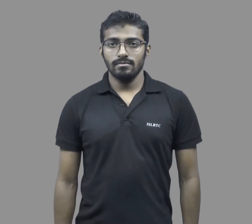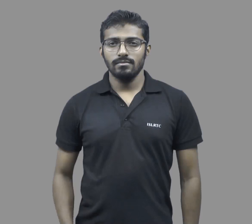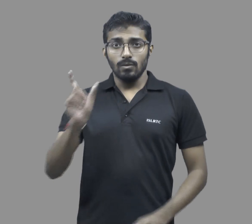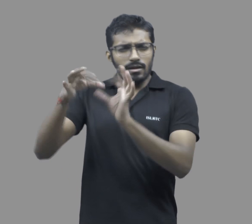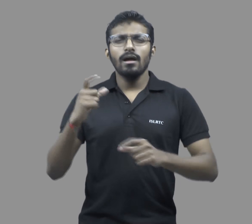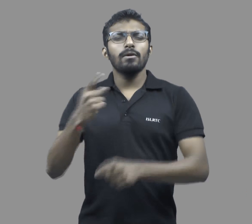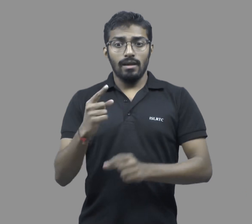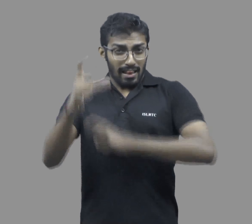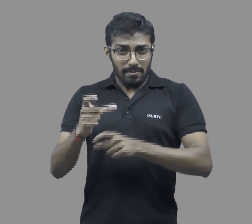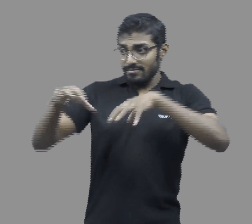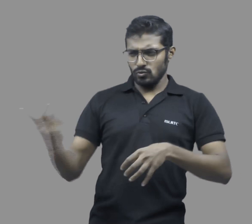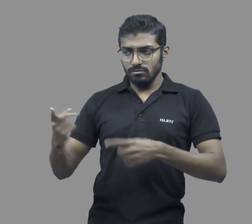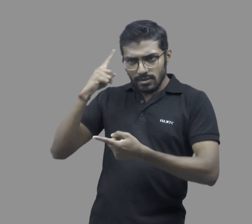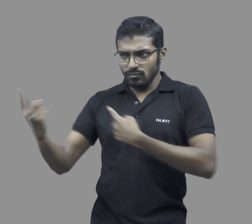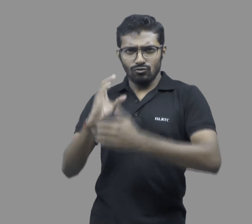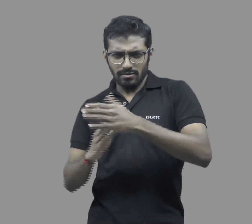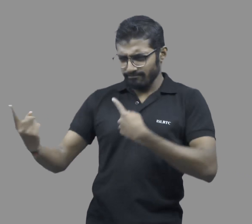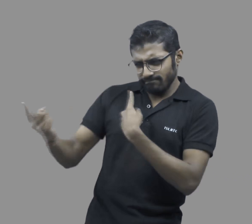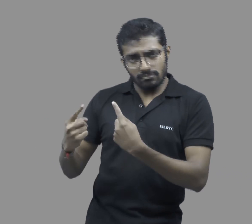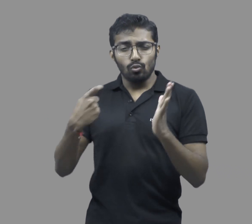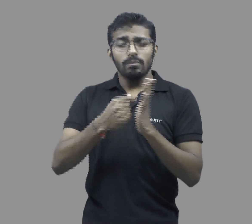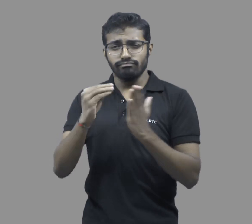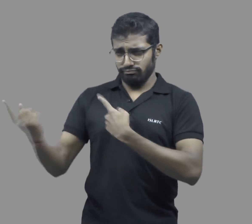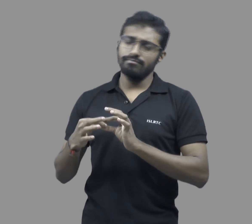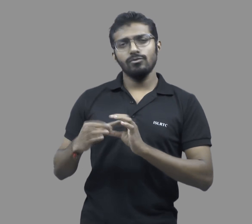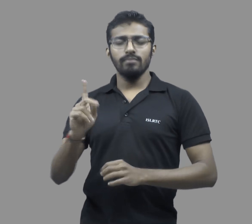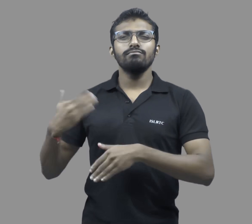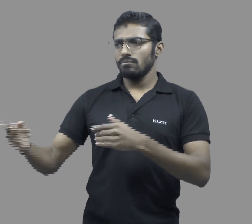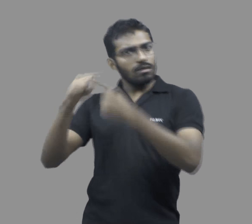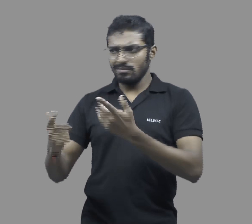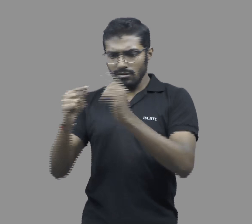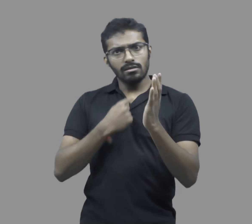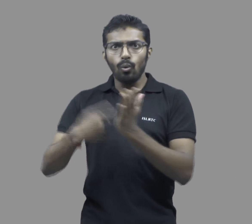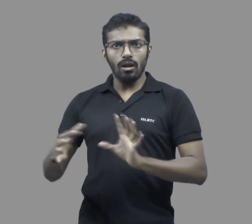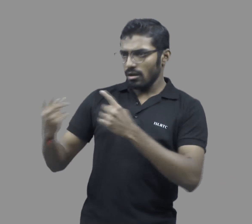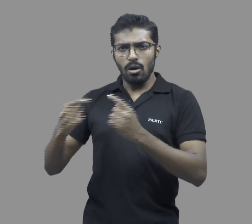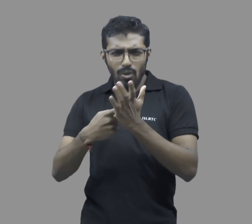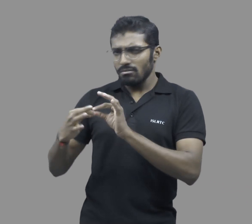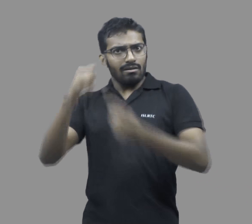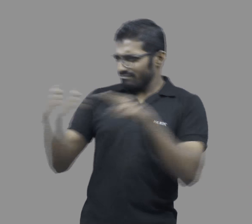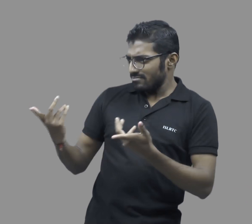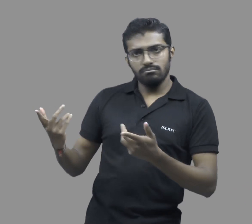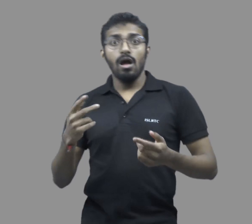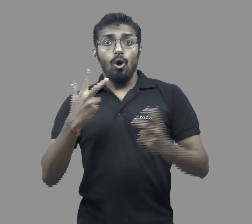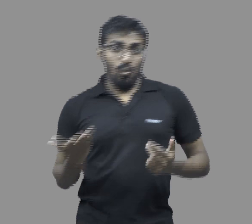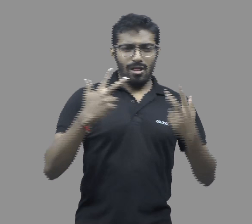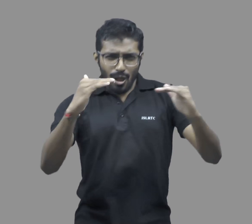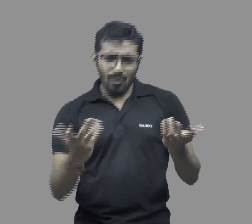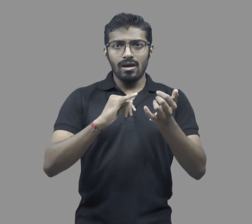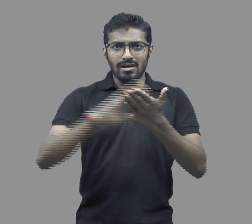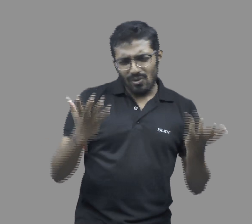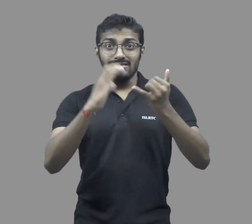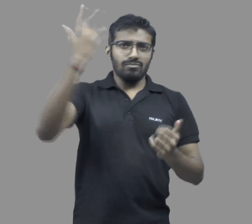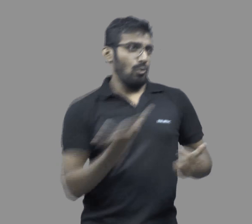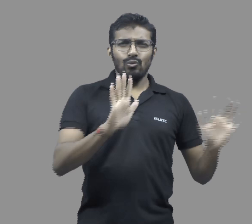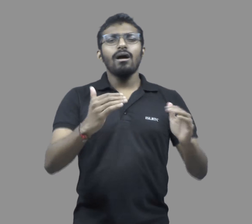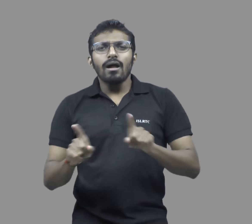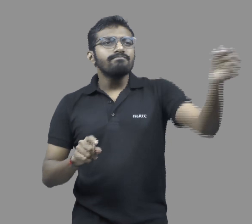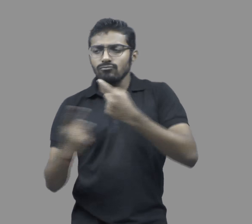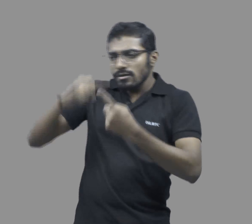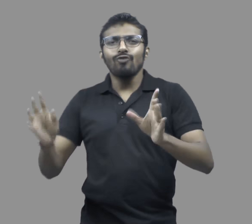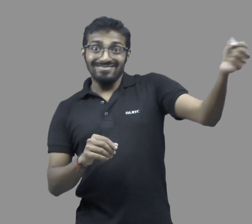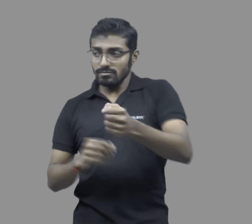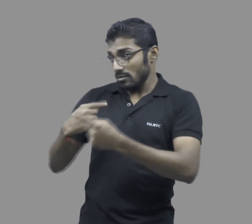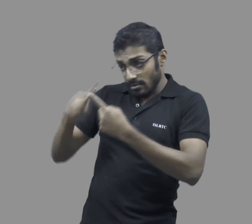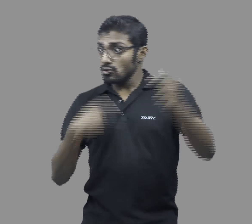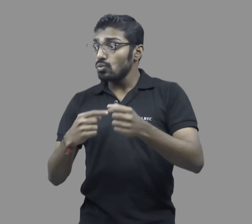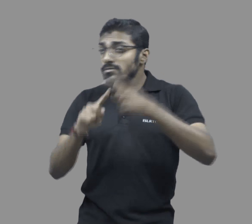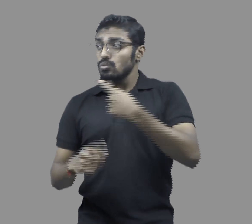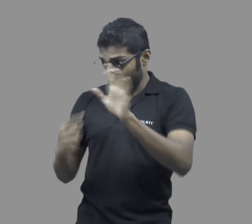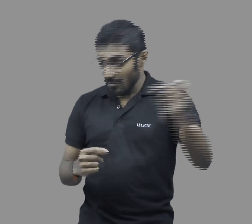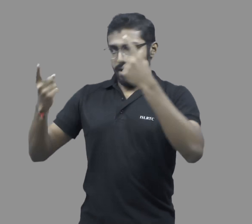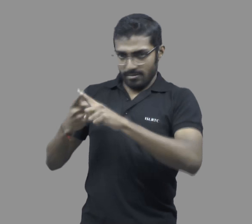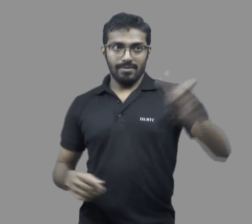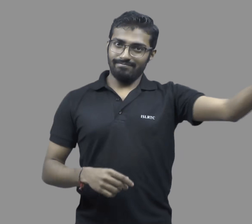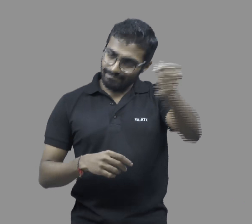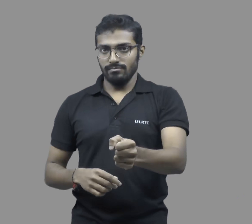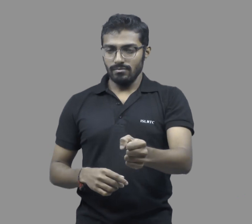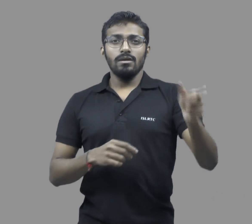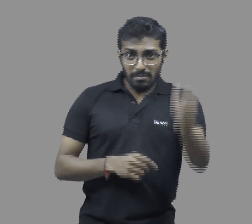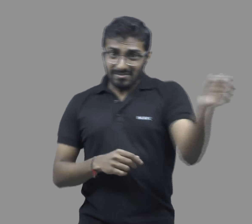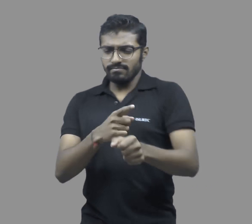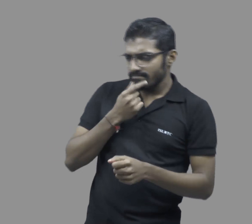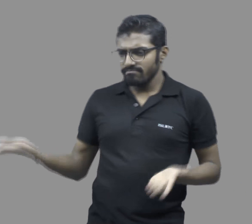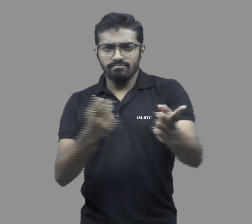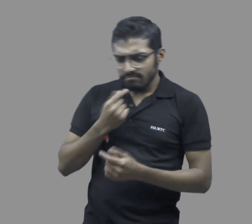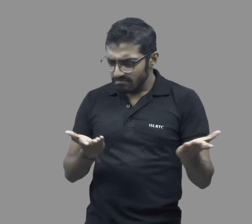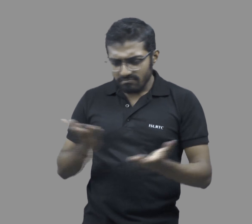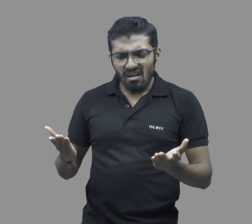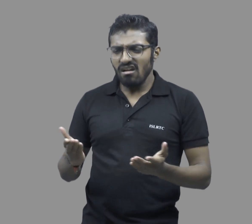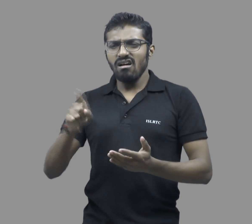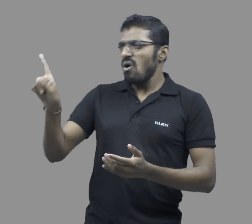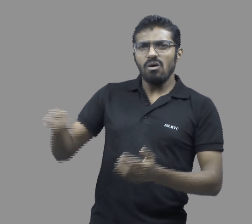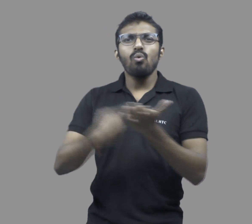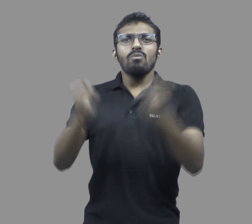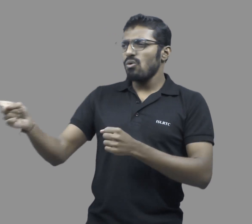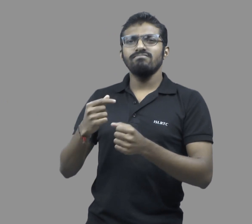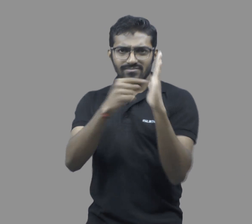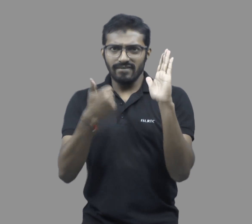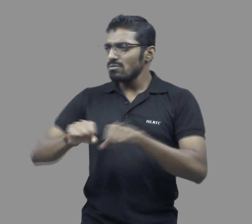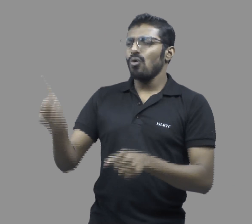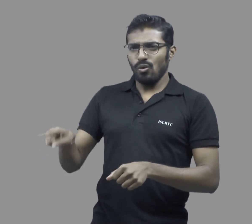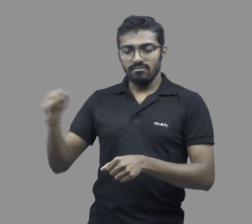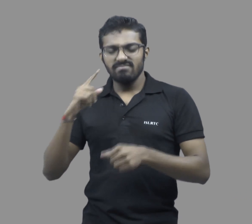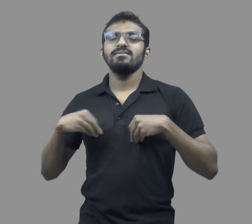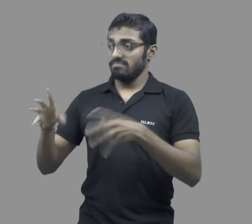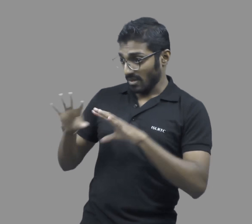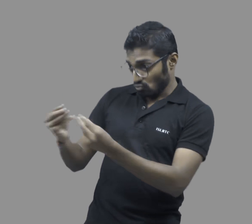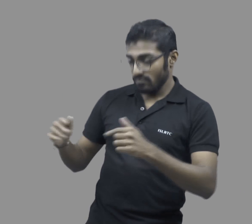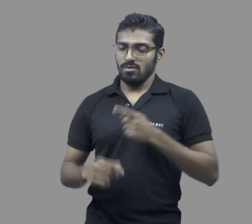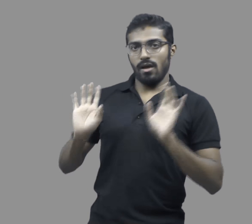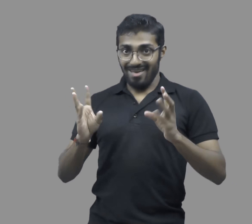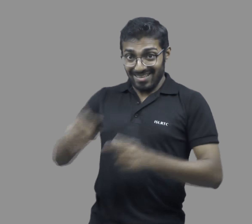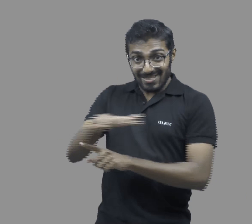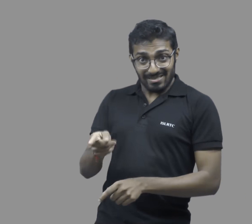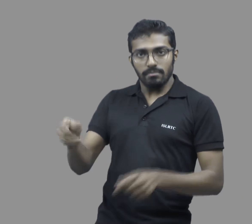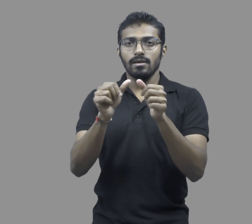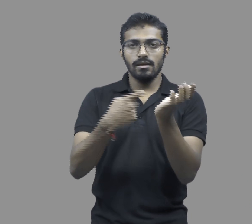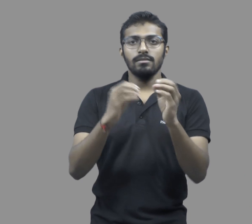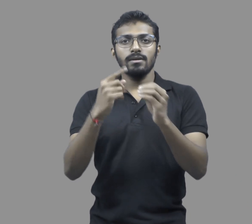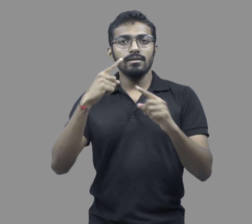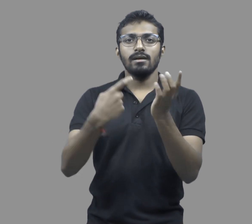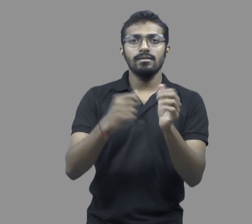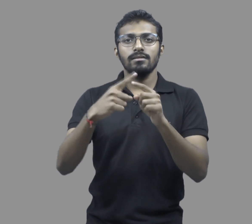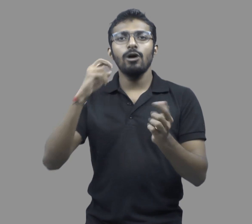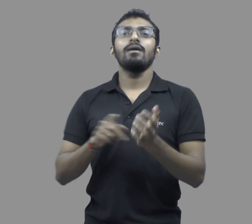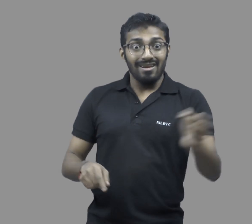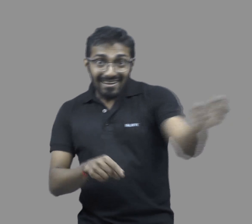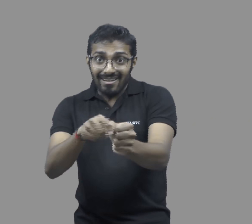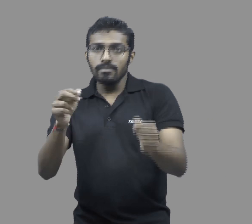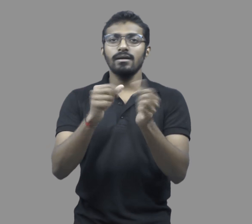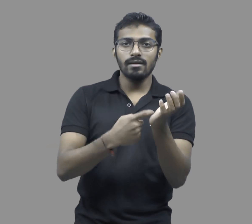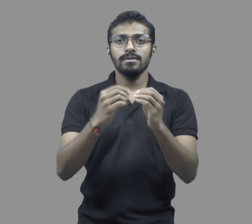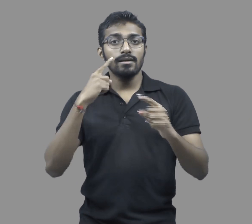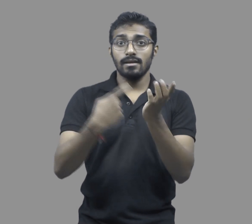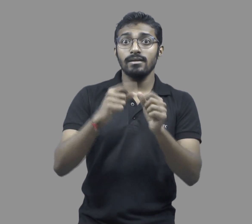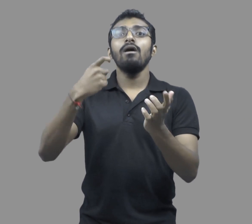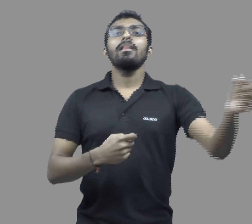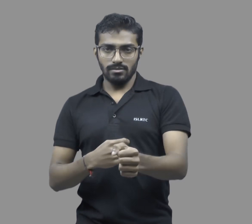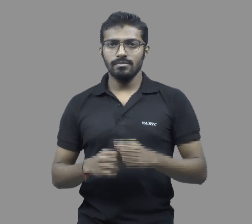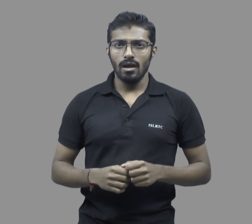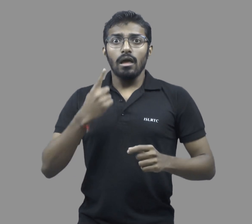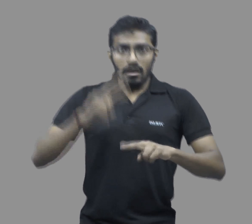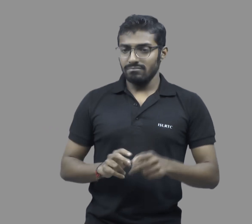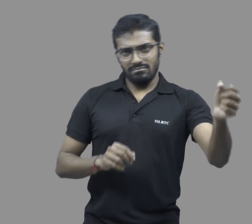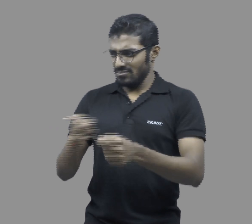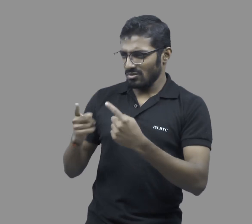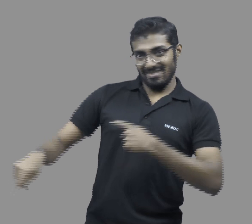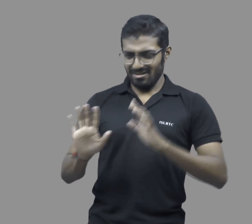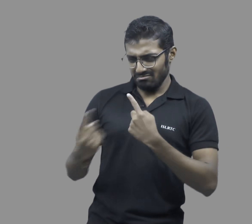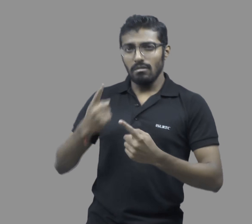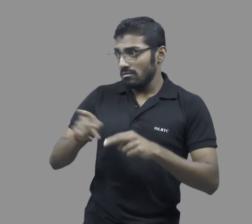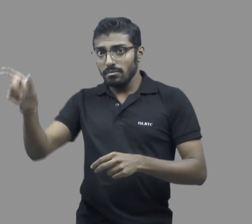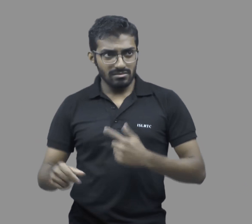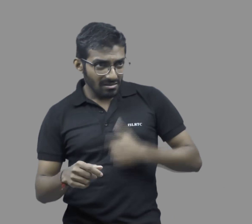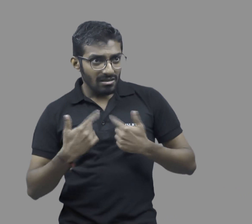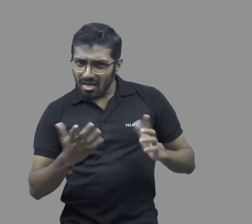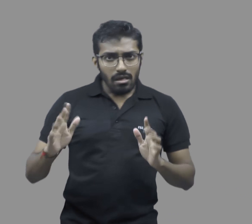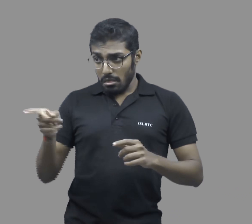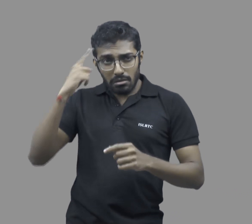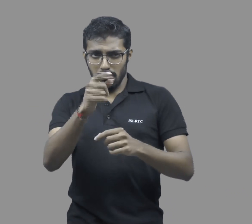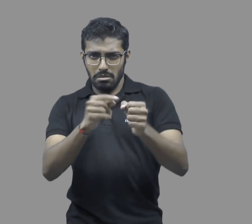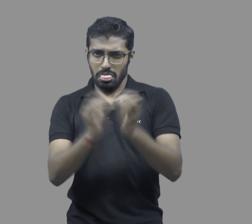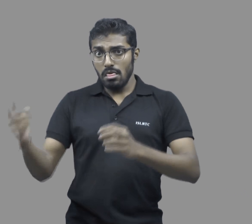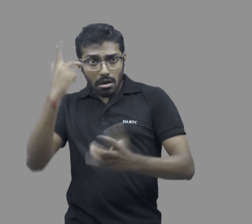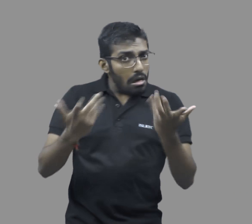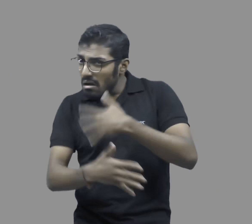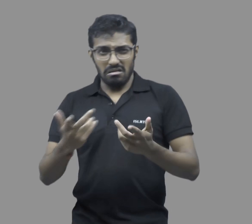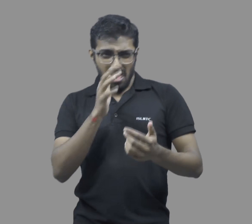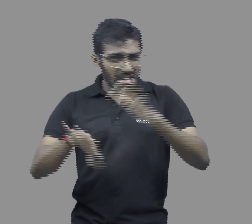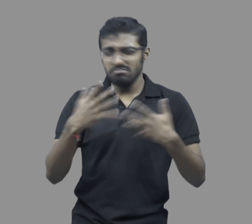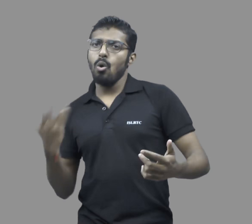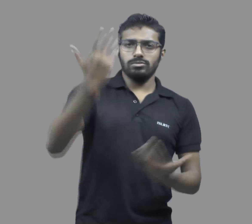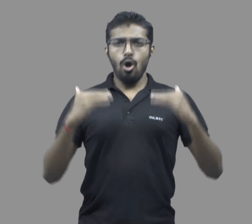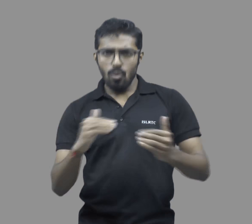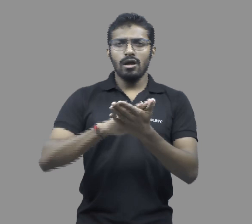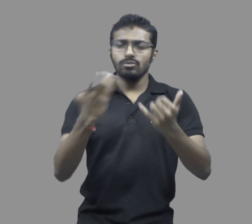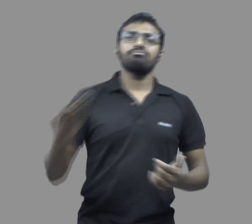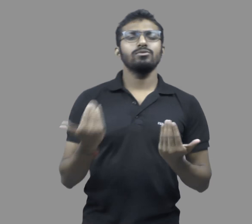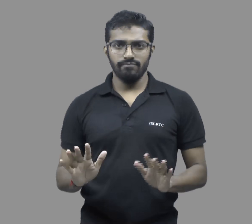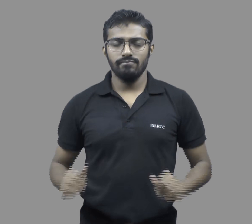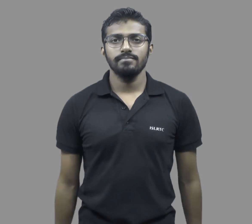Arbitration and Arbitrator